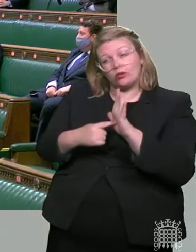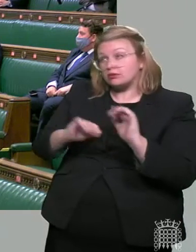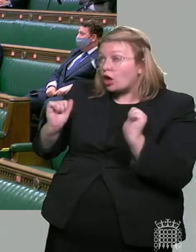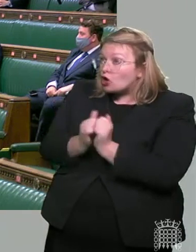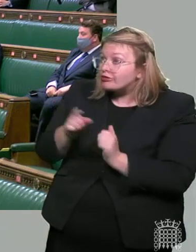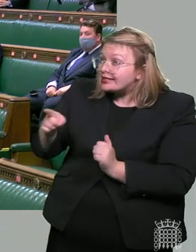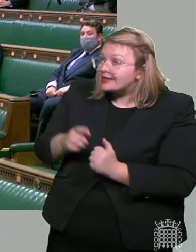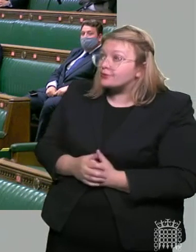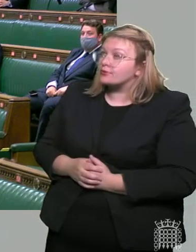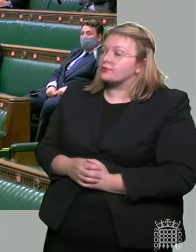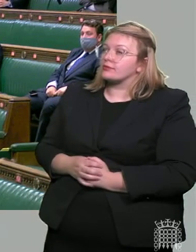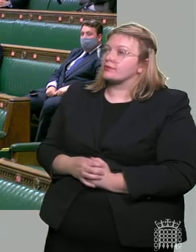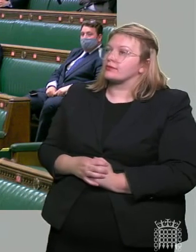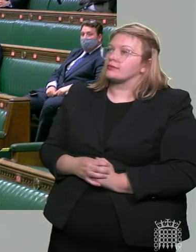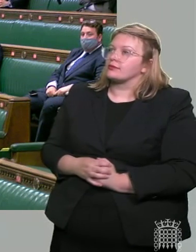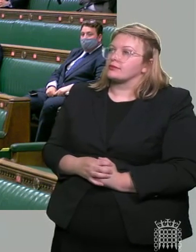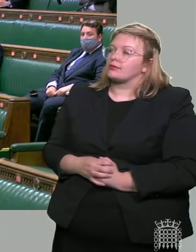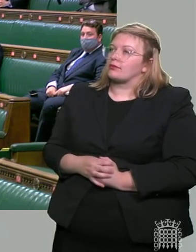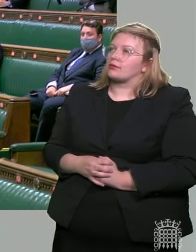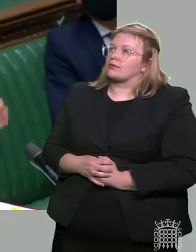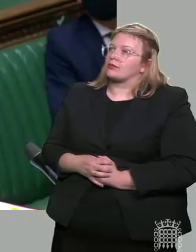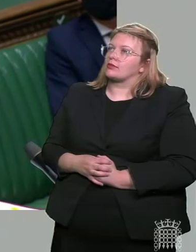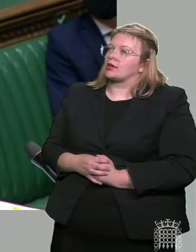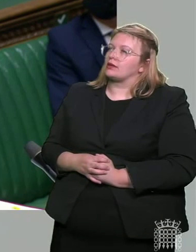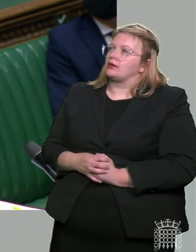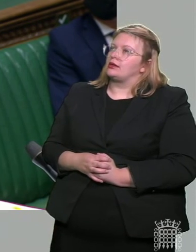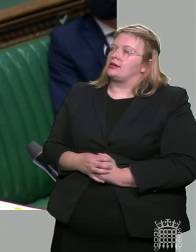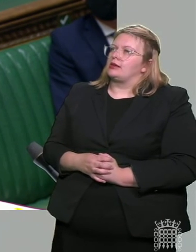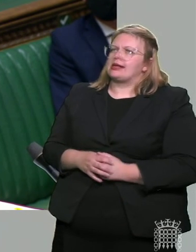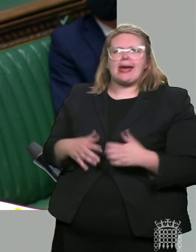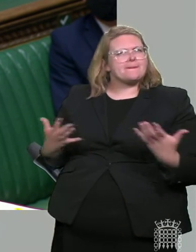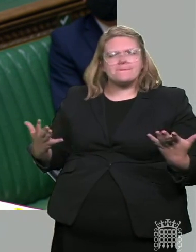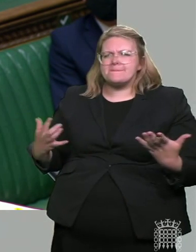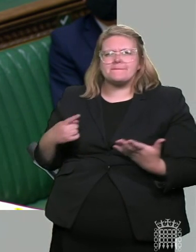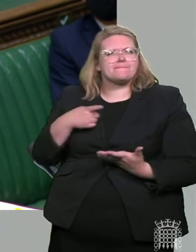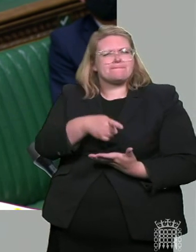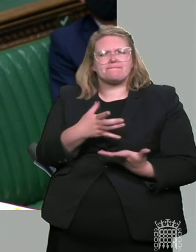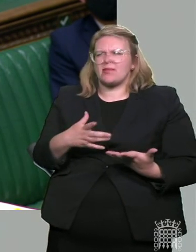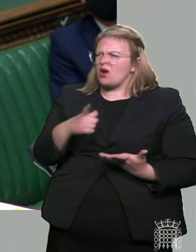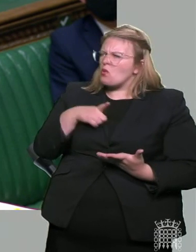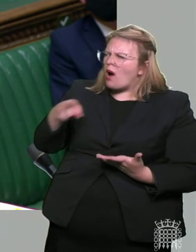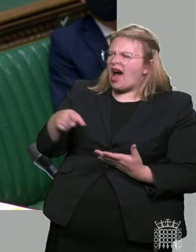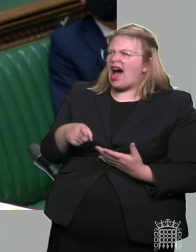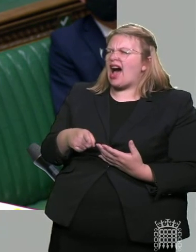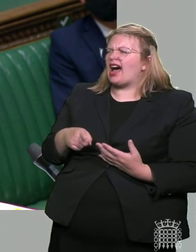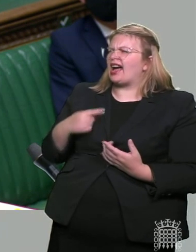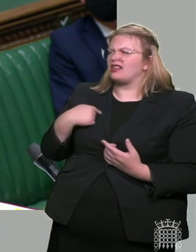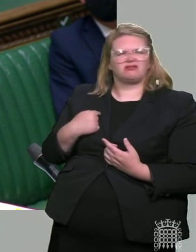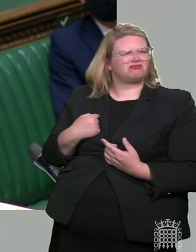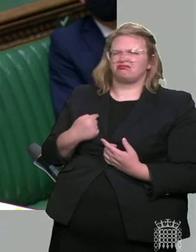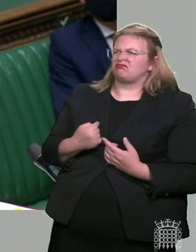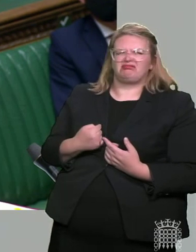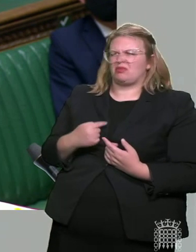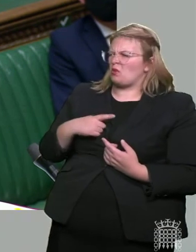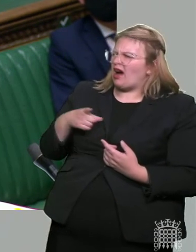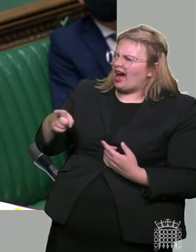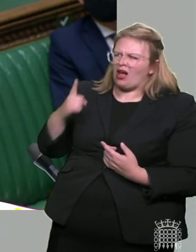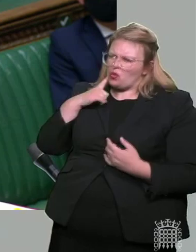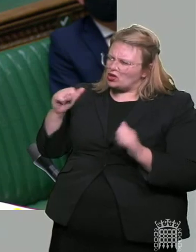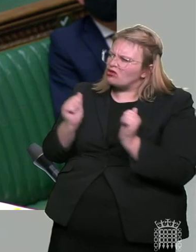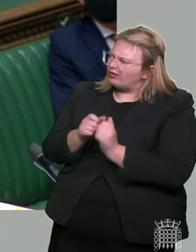Absolutely. I do not know why the Leader of the Opposition’s PPS, the honourable Member for Swansea East , is shaking her head, because surely she would agree with that.